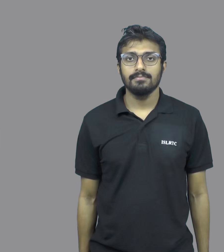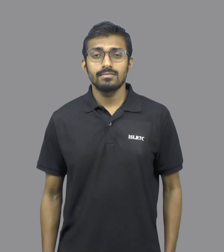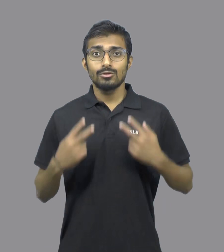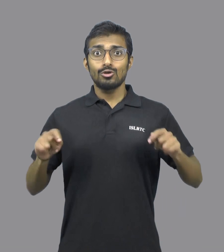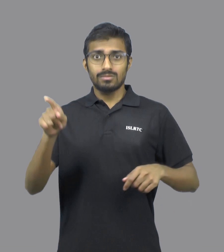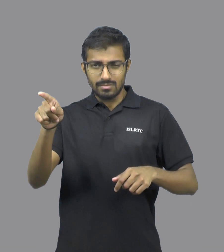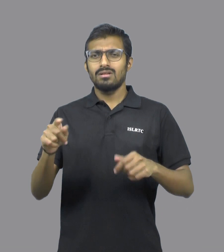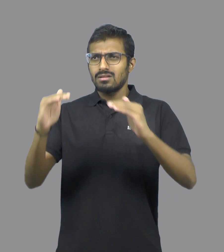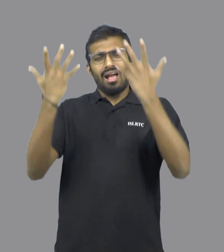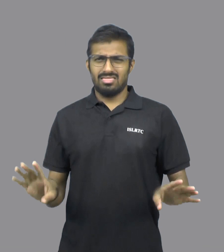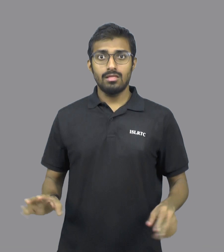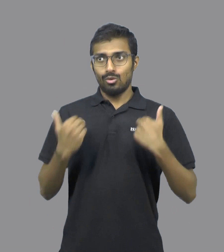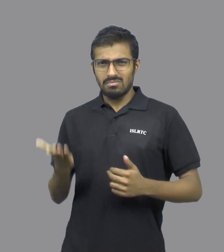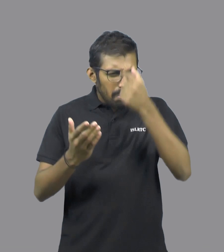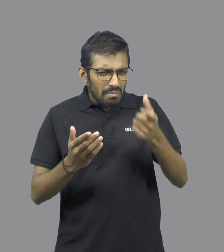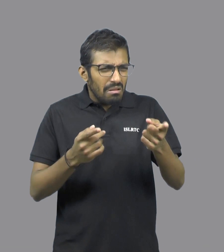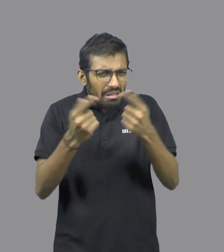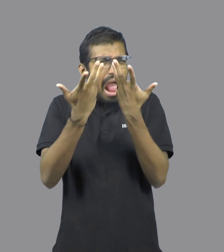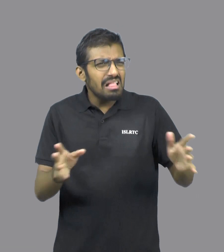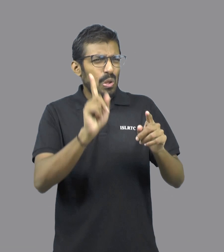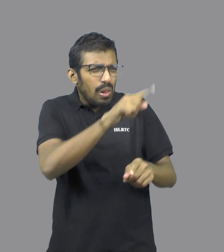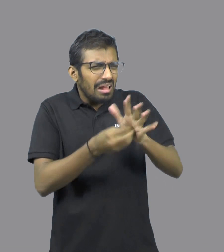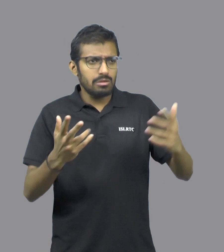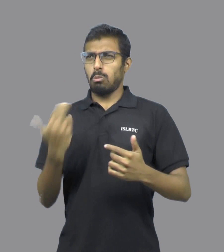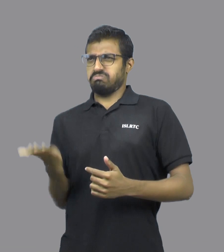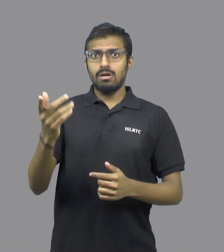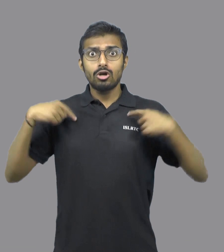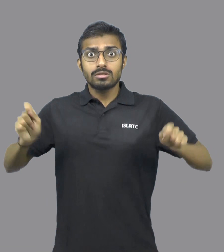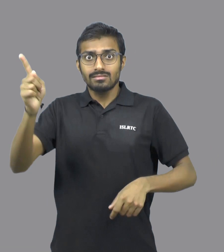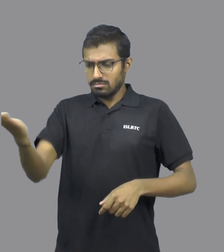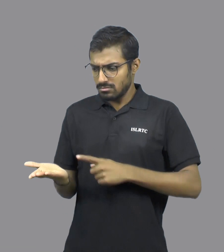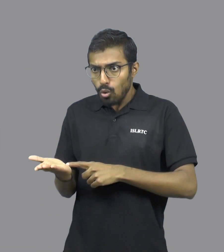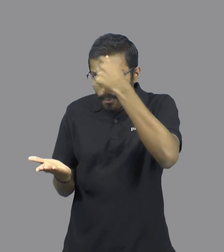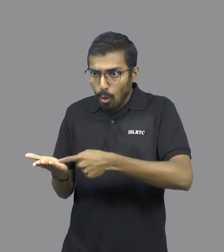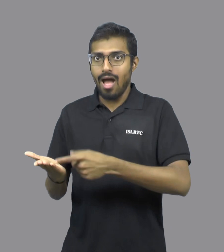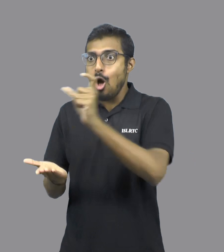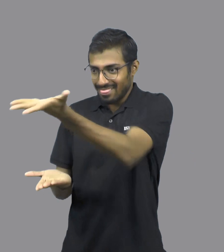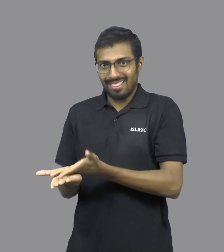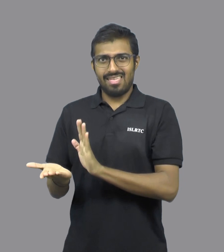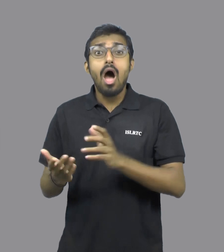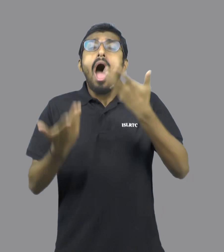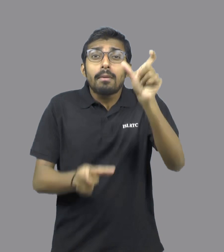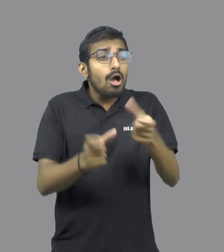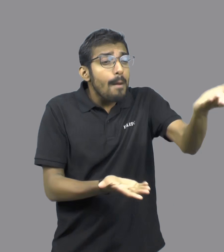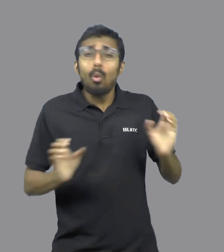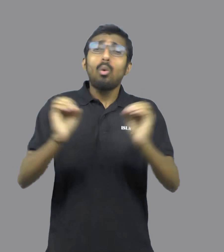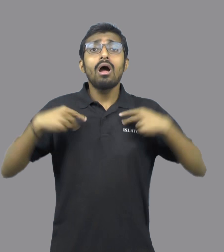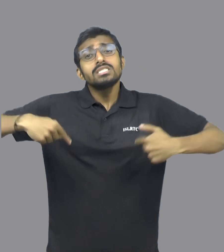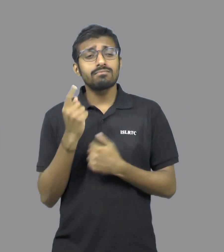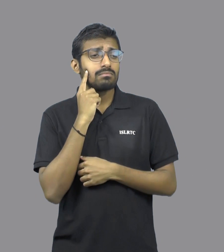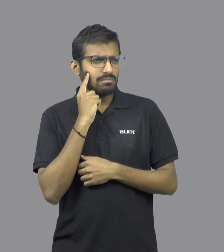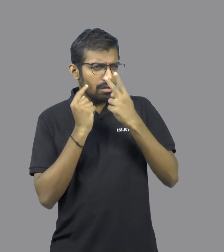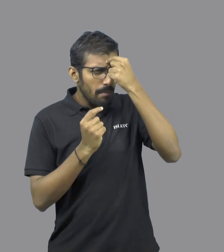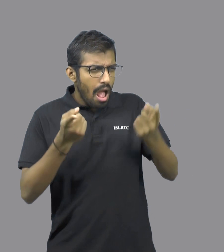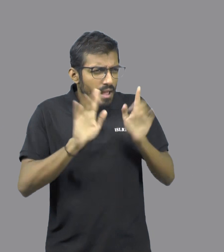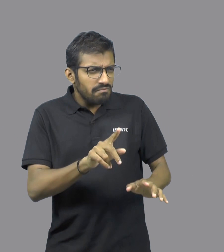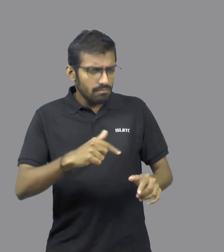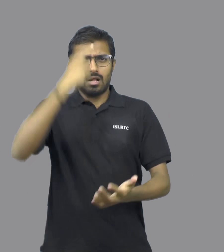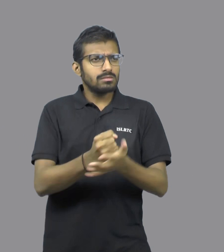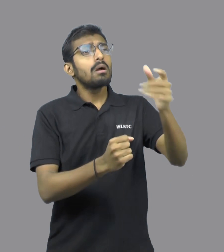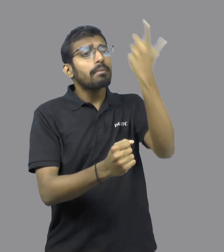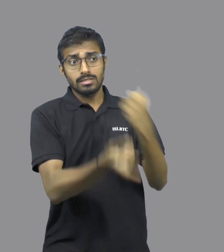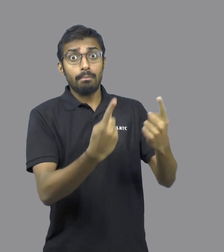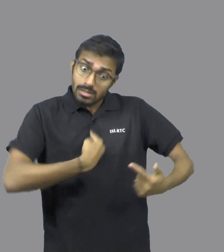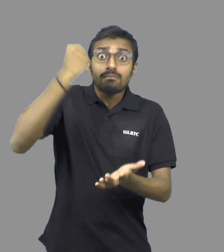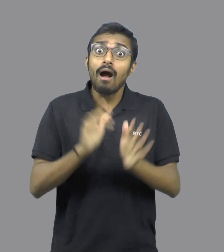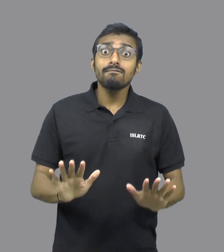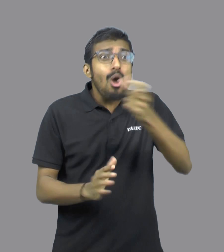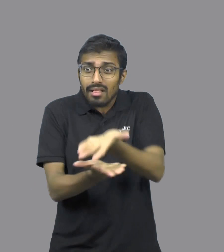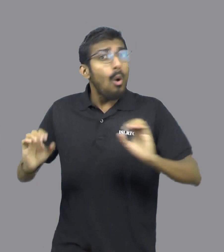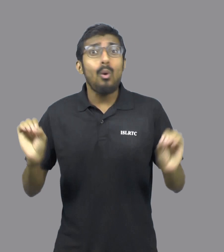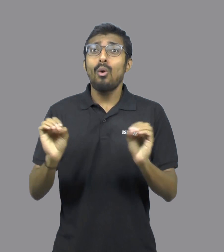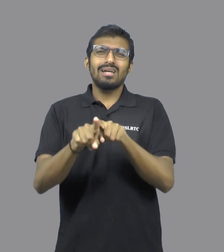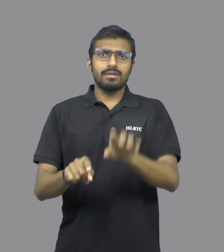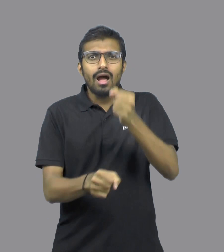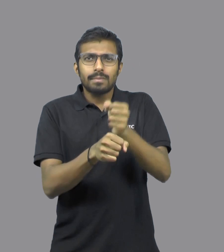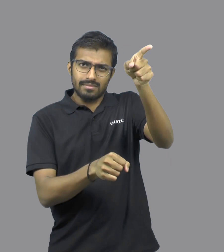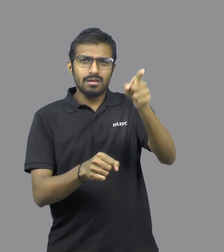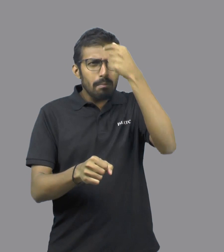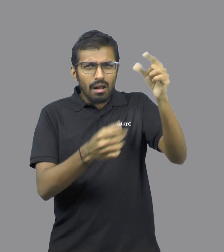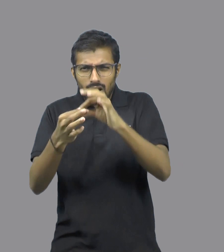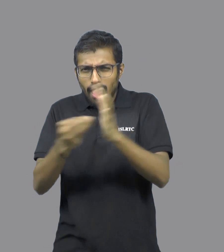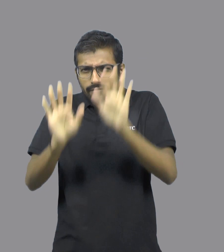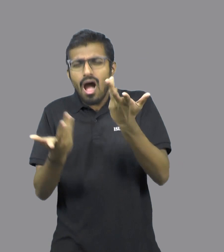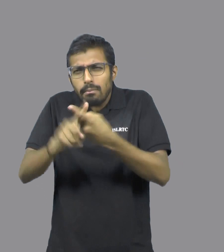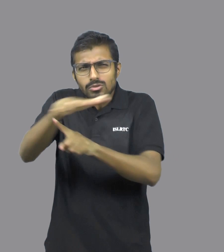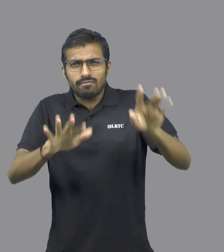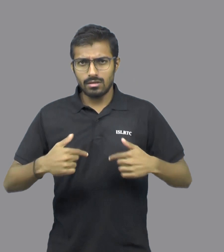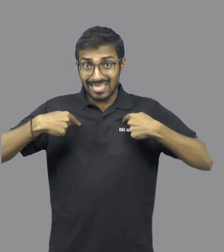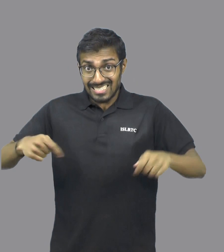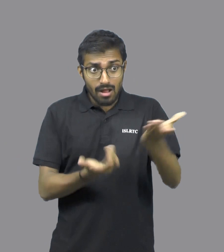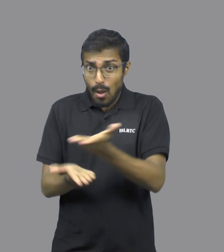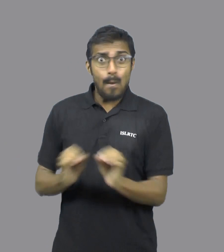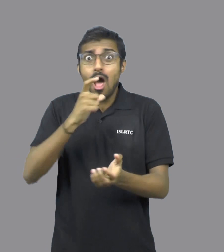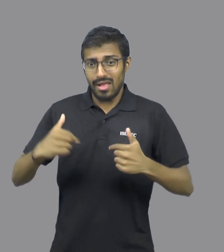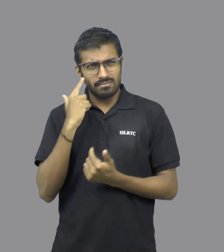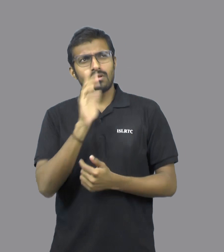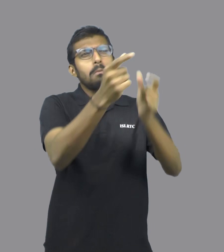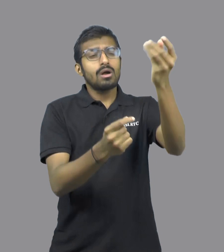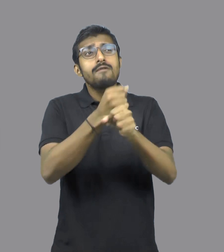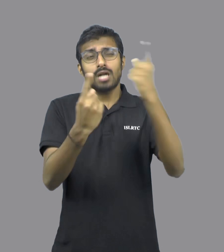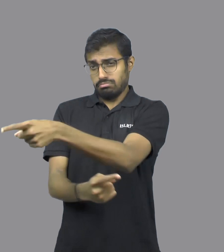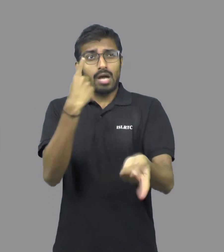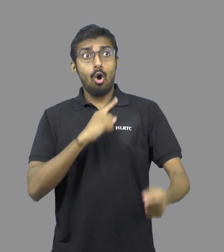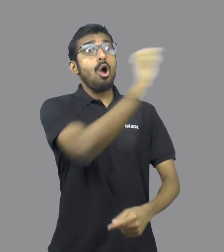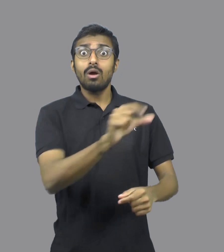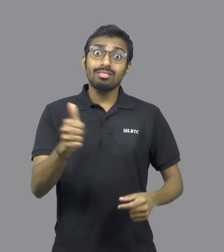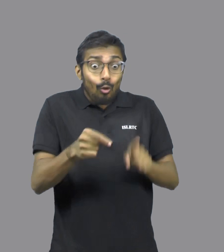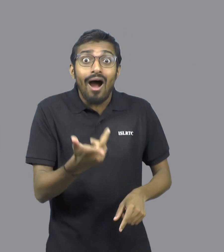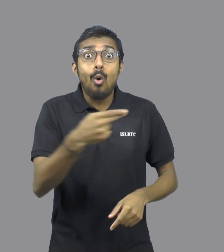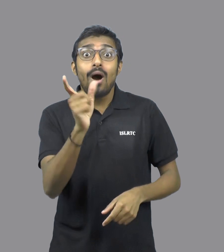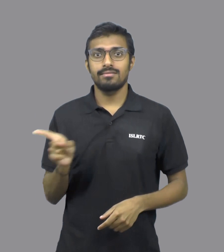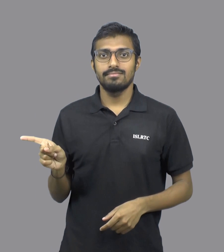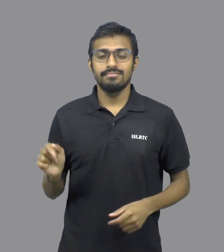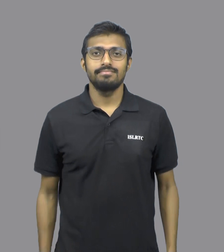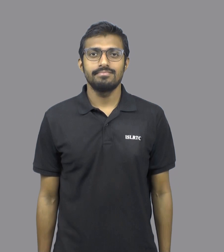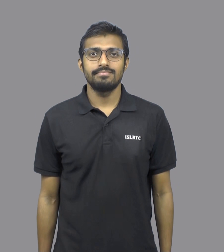Suo Motu